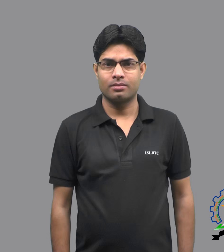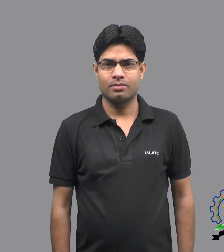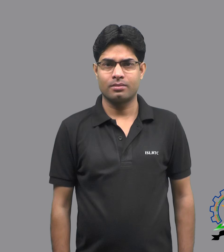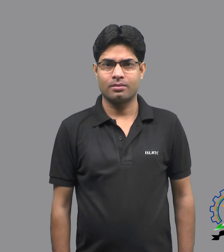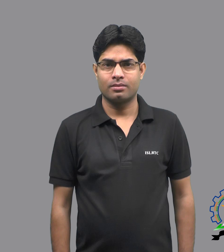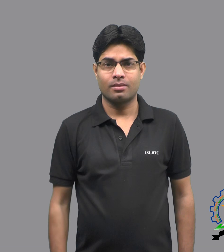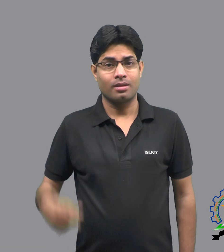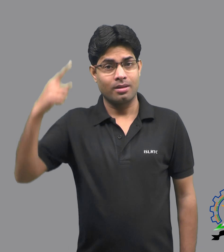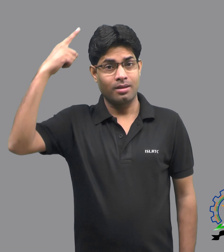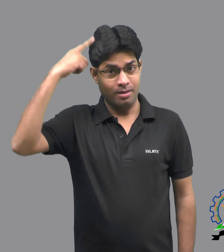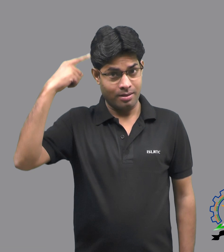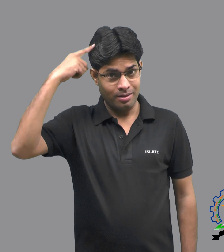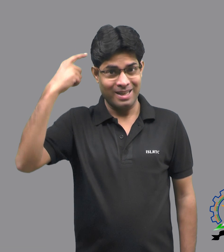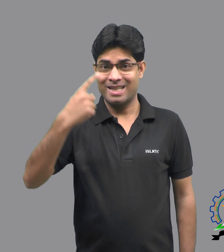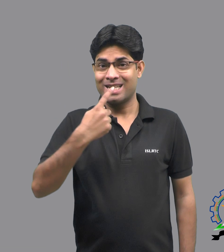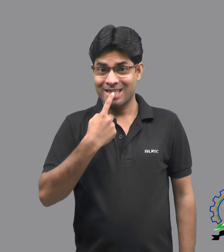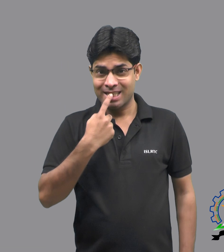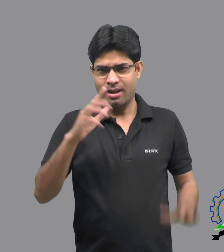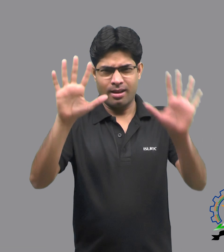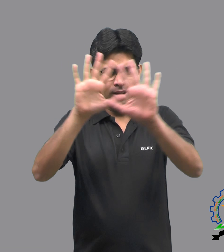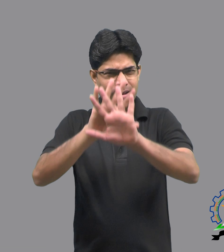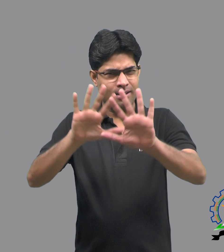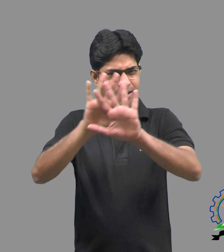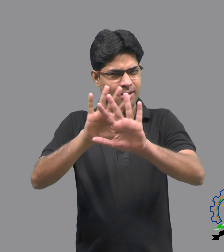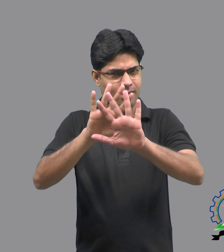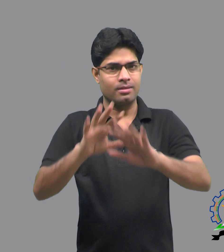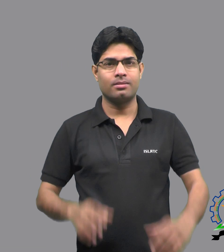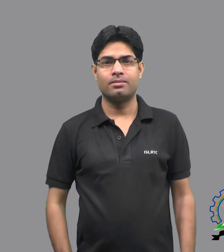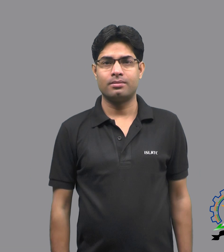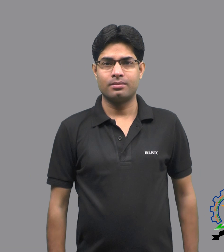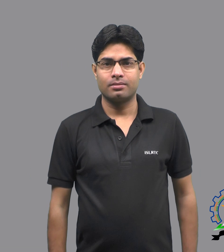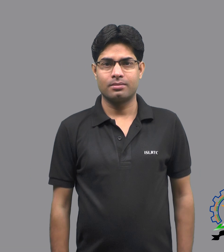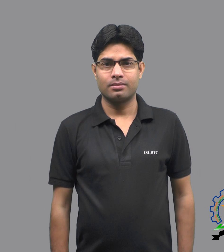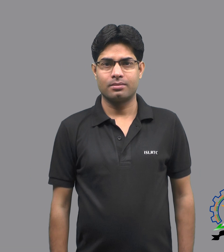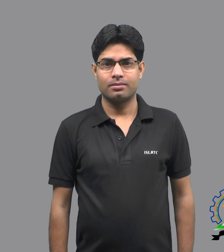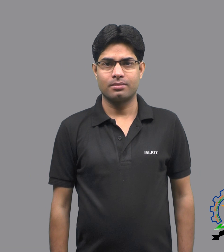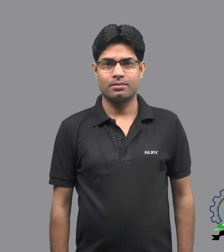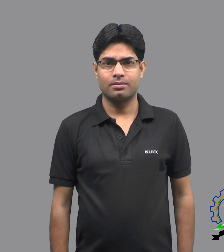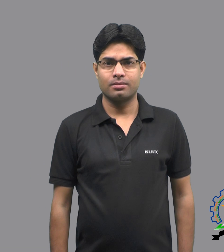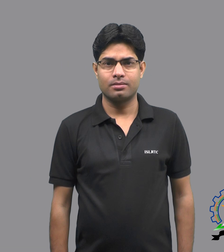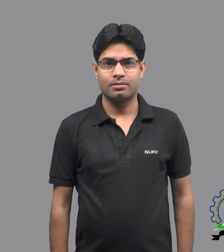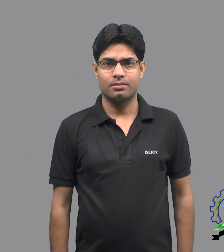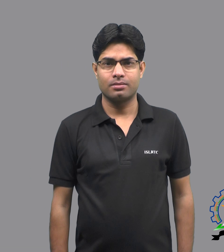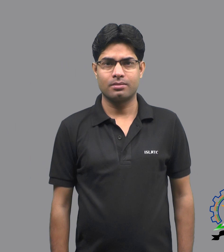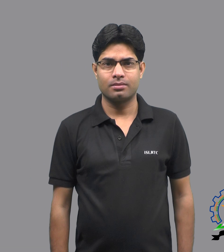Grey